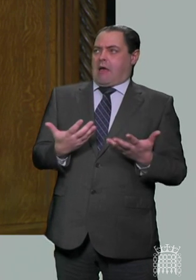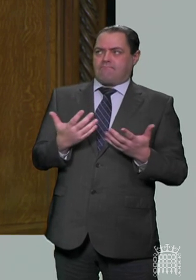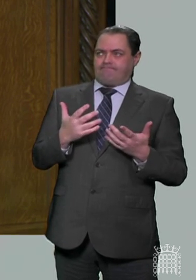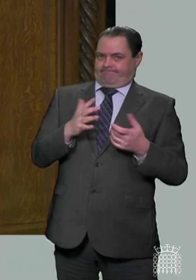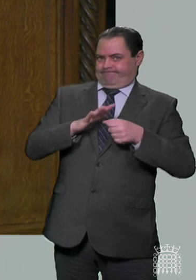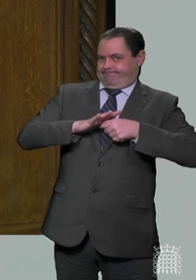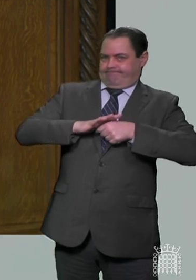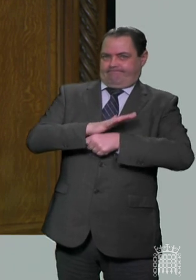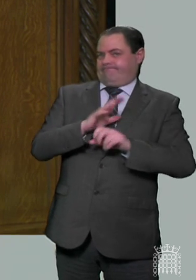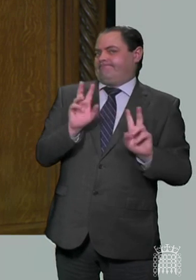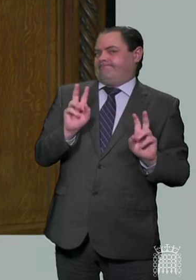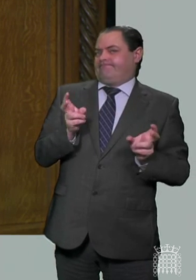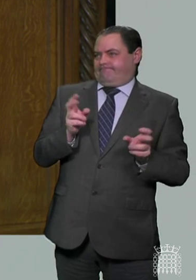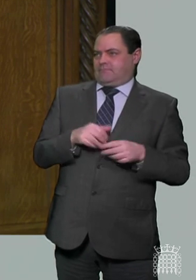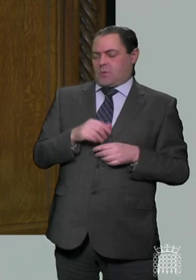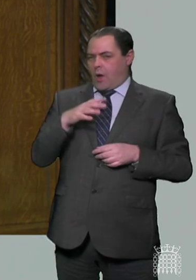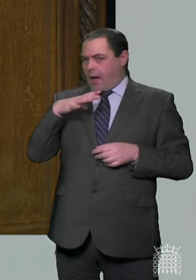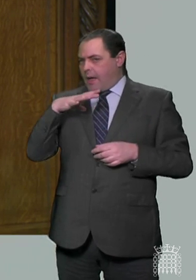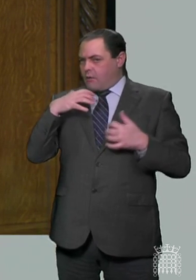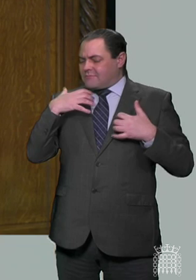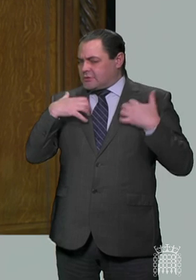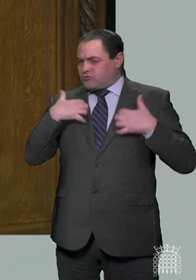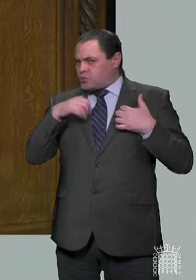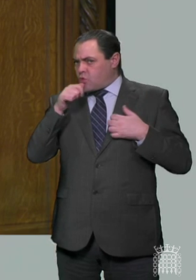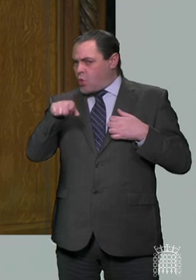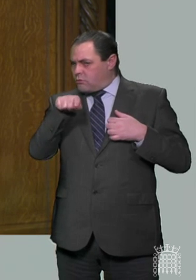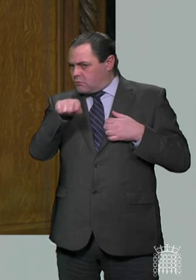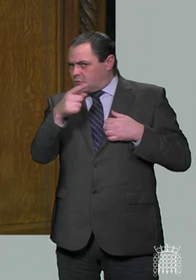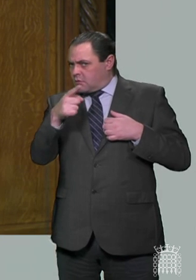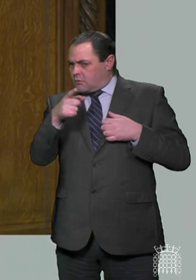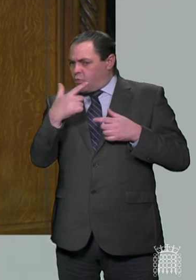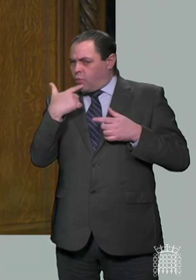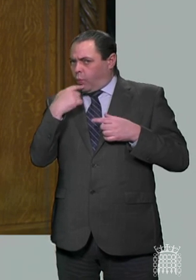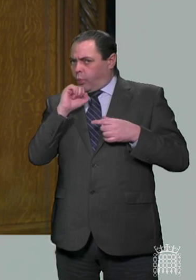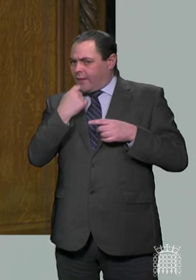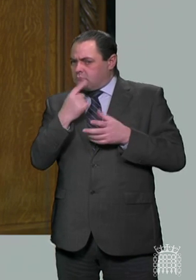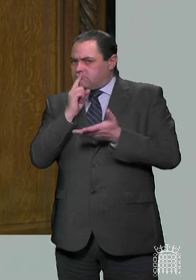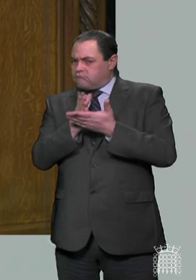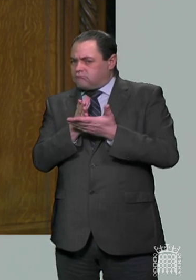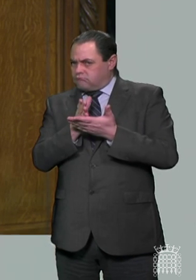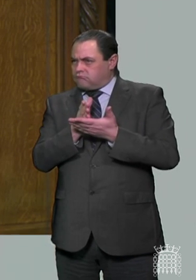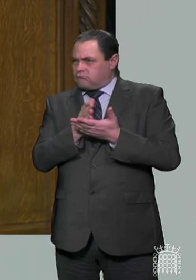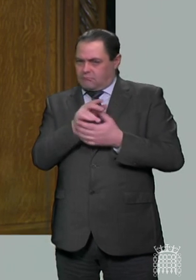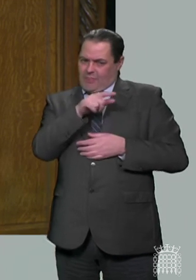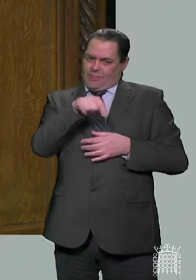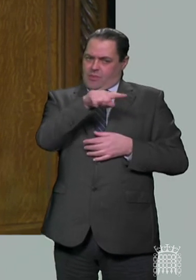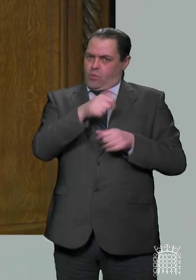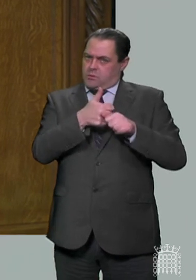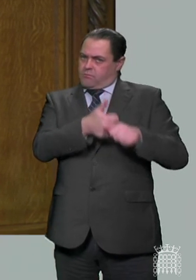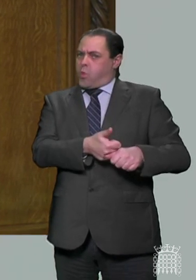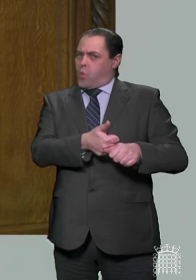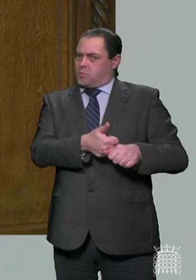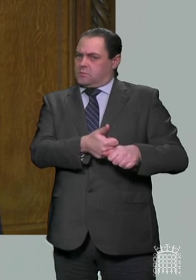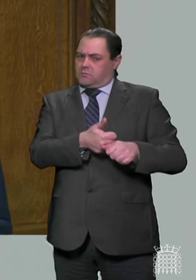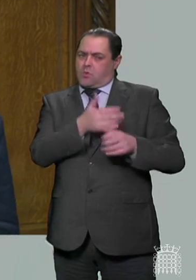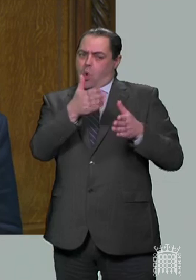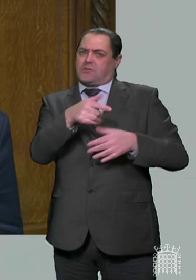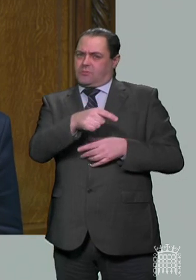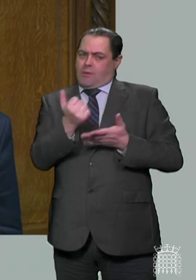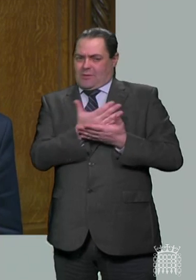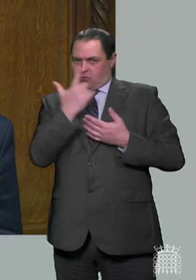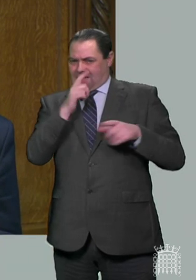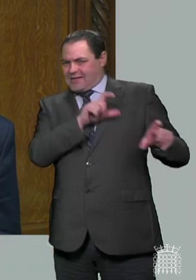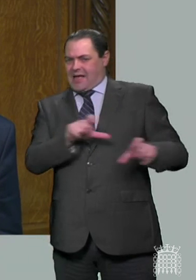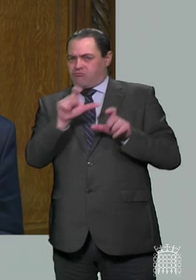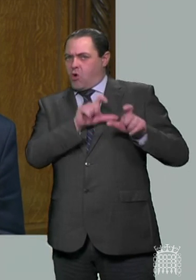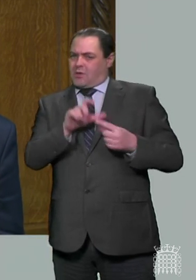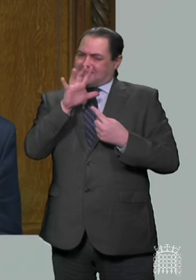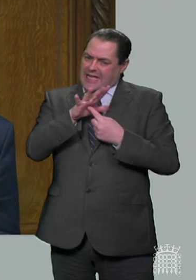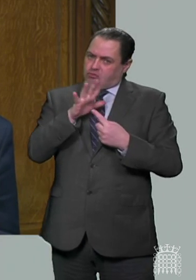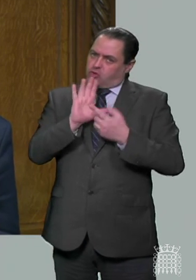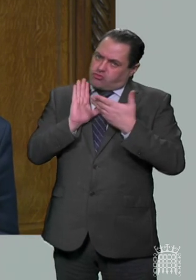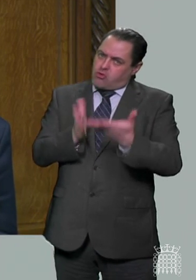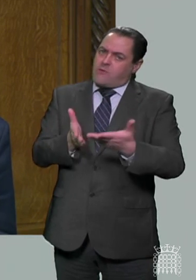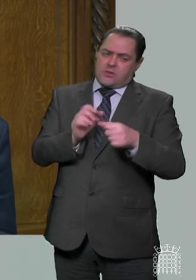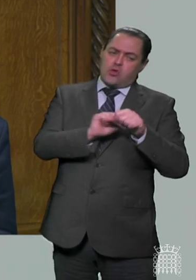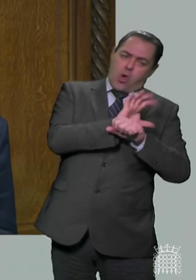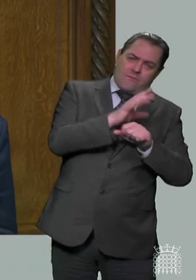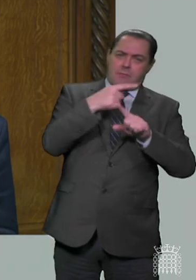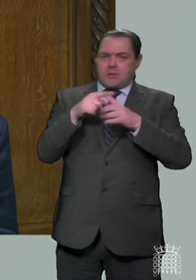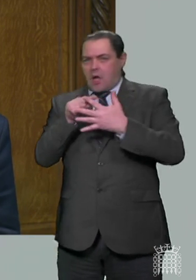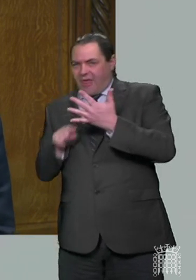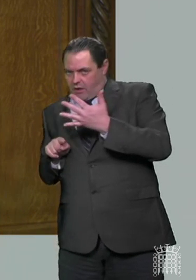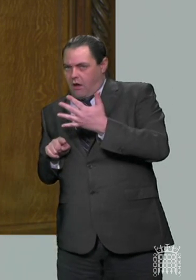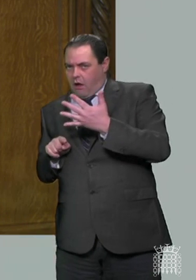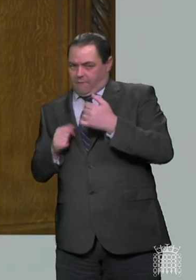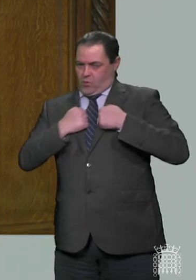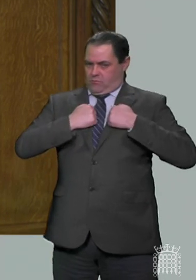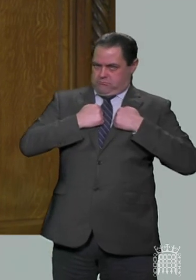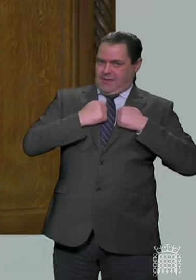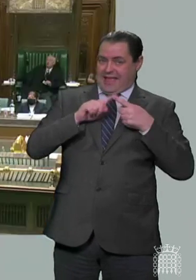I would be extremely grateful to my right honourable Friend and the Secretary of State for Health and Social Care if I received maximum assurance that the hospital leadership will get all the support it needs to maintain essential services for the people of my constituency and beyond.